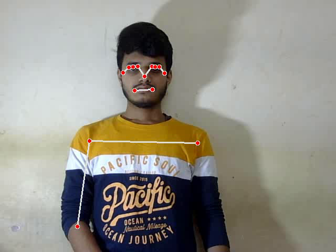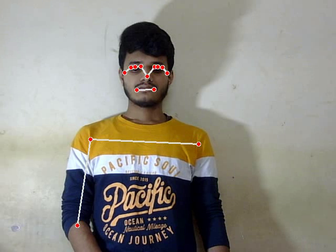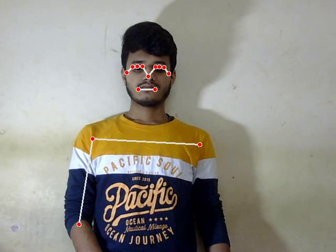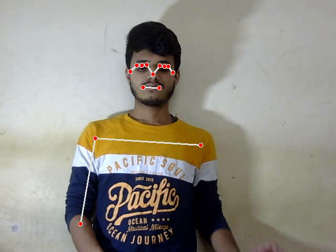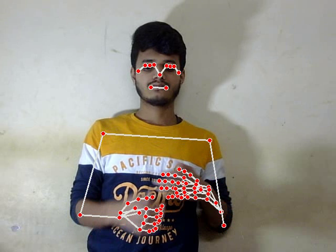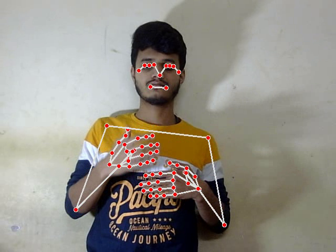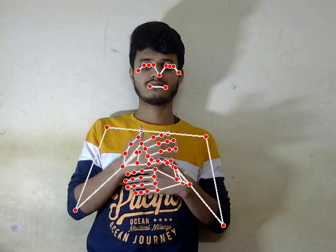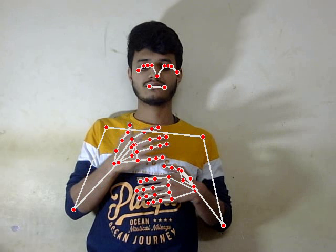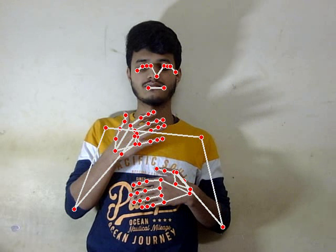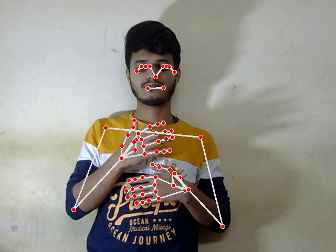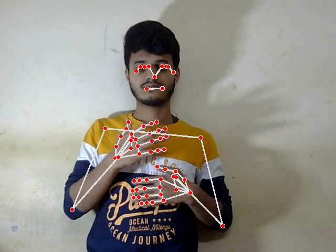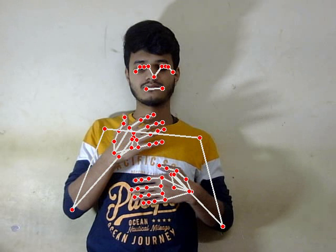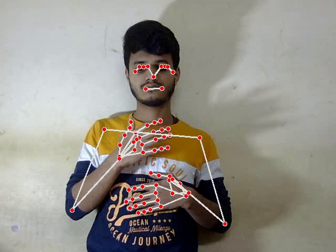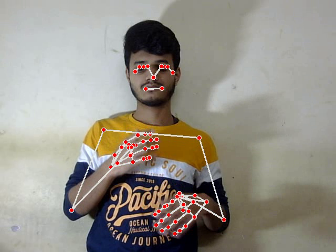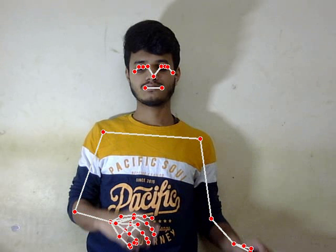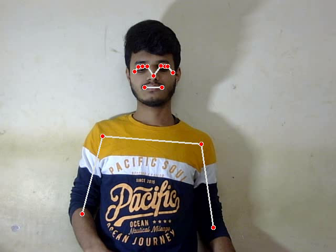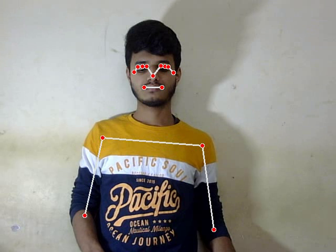happy